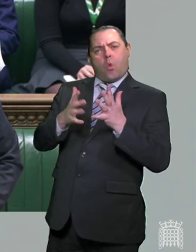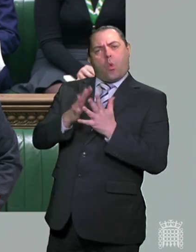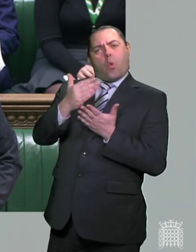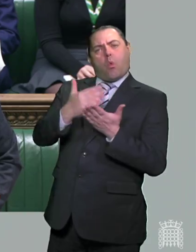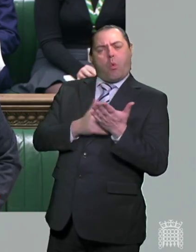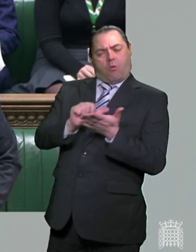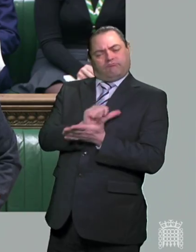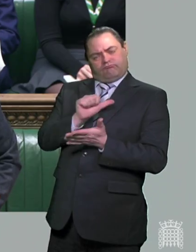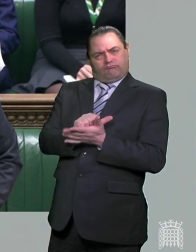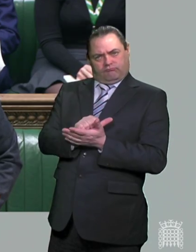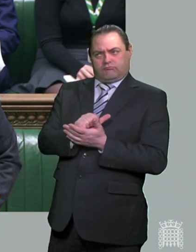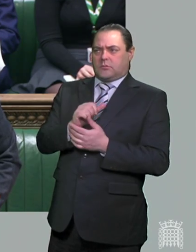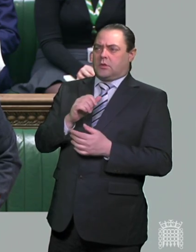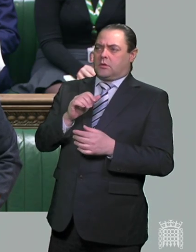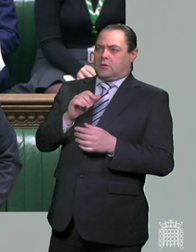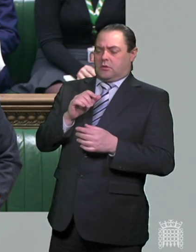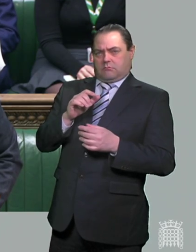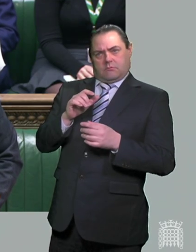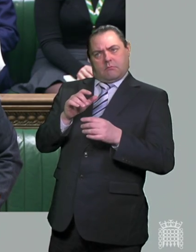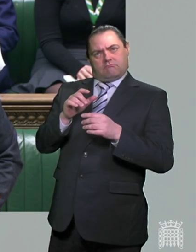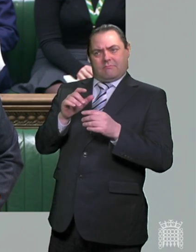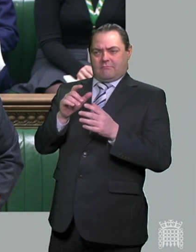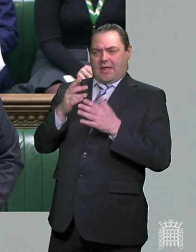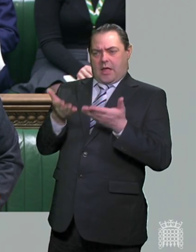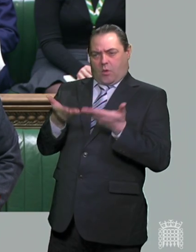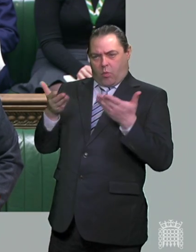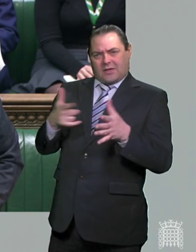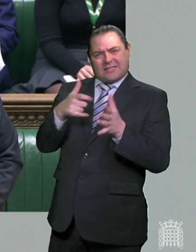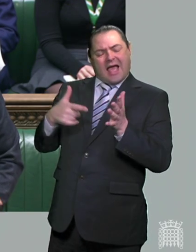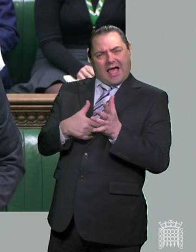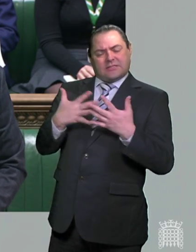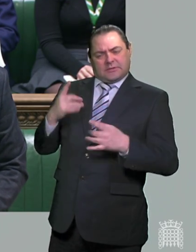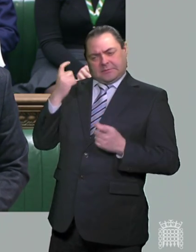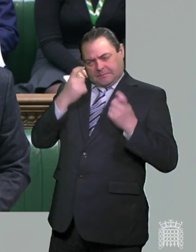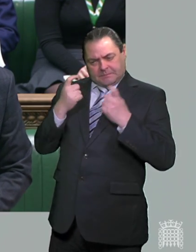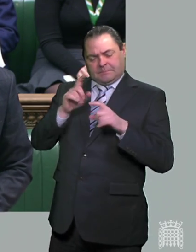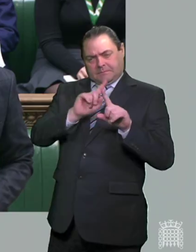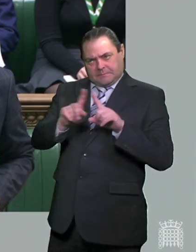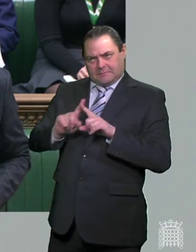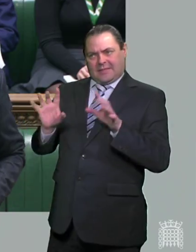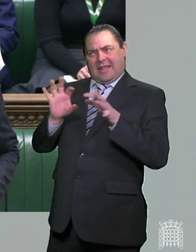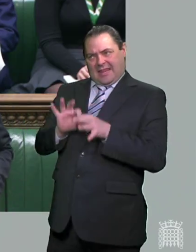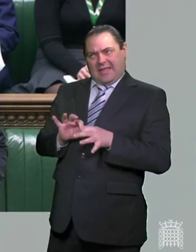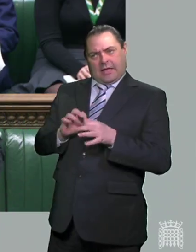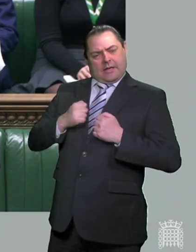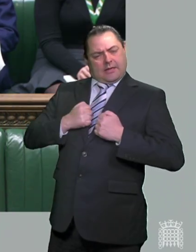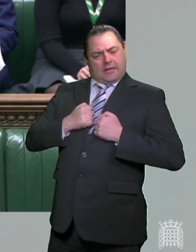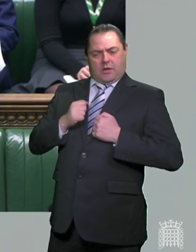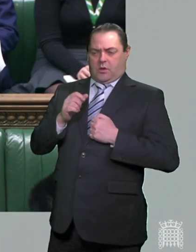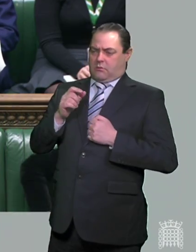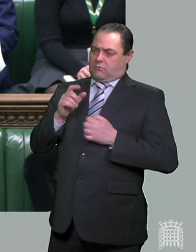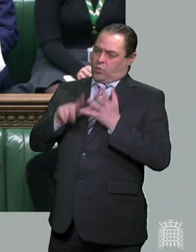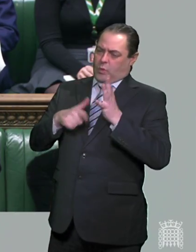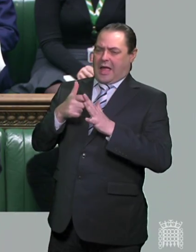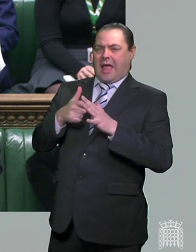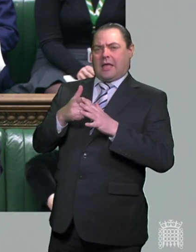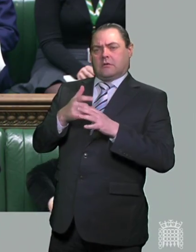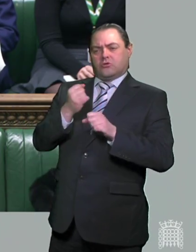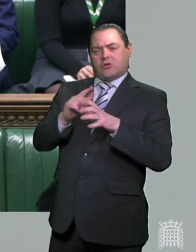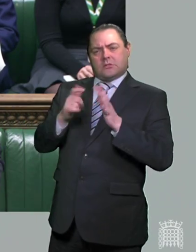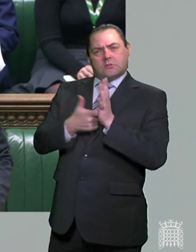The GB-wide Equality Act was carefully drafted in the light of, and to reflect, the specific limits of the UK-wide Gender Recognition Act 2004.